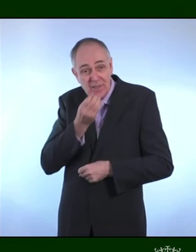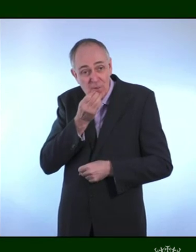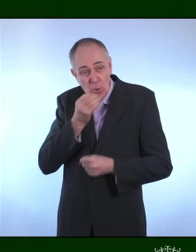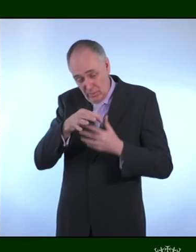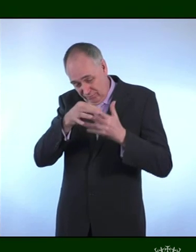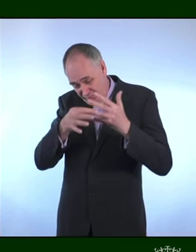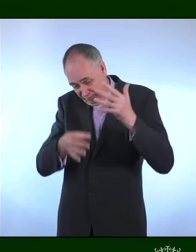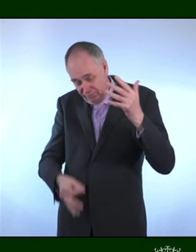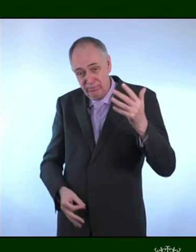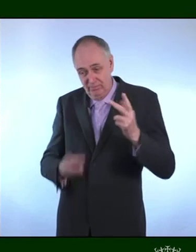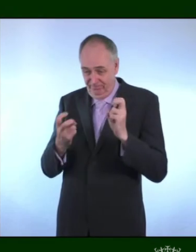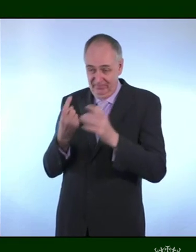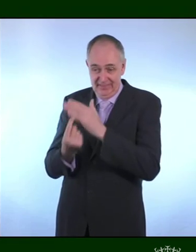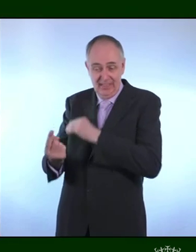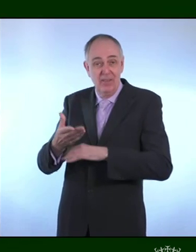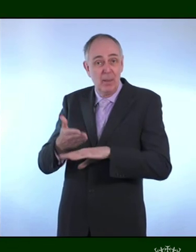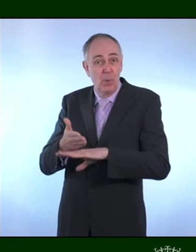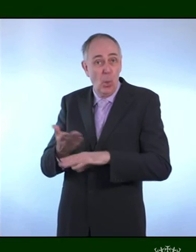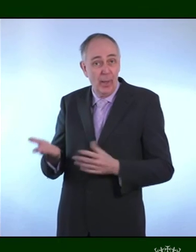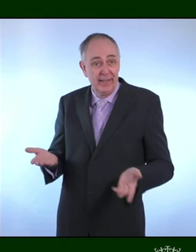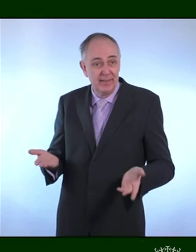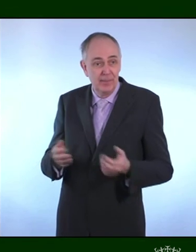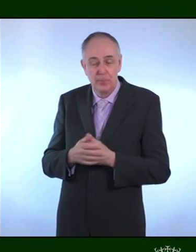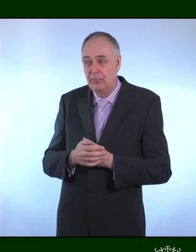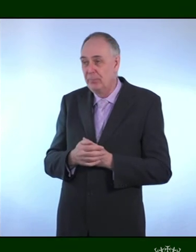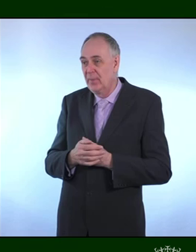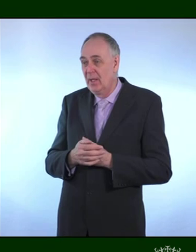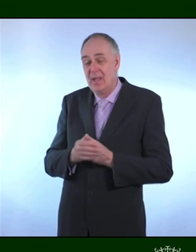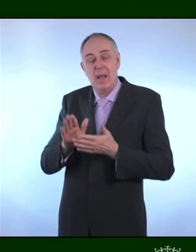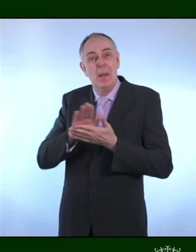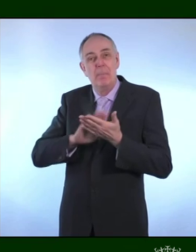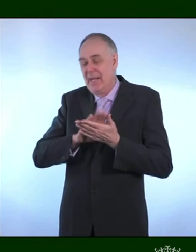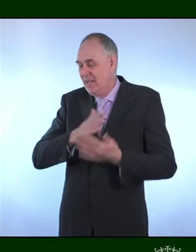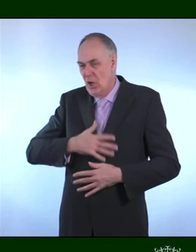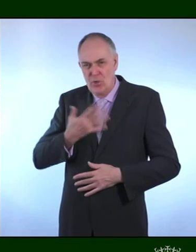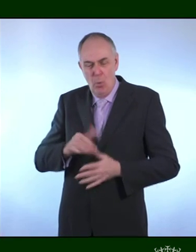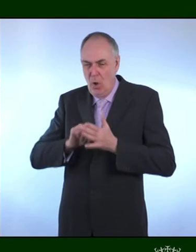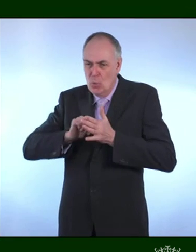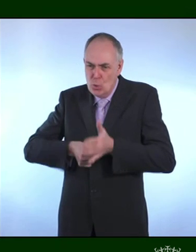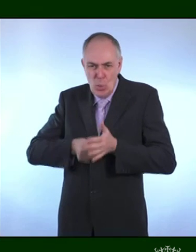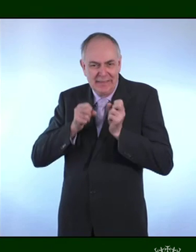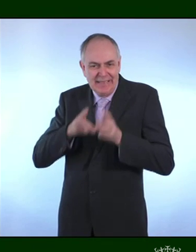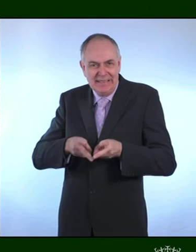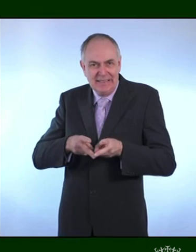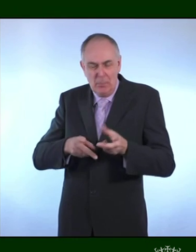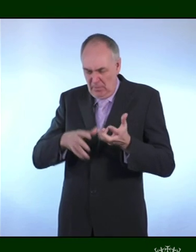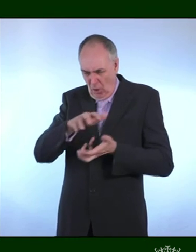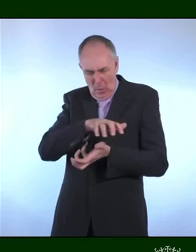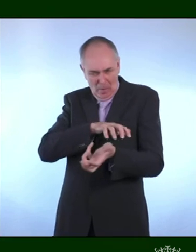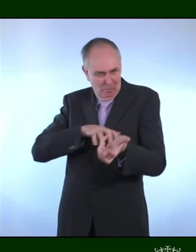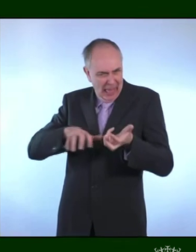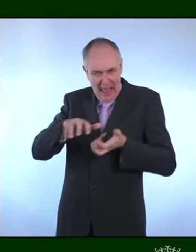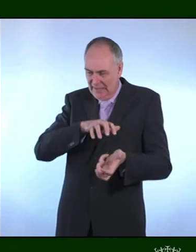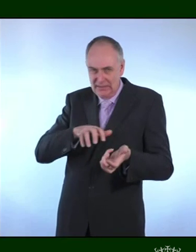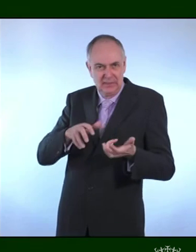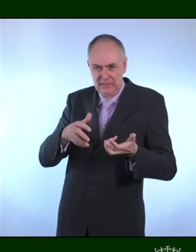Can we be assured that bureaucracy and the difficulty of setting up a system will not stop help getting to the self-employed?